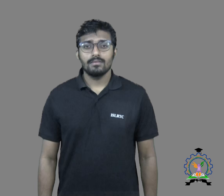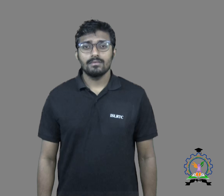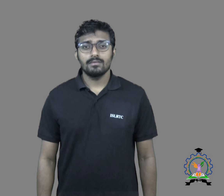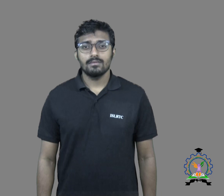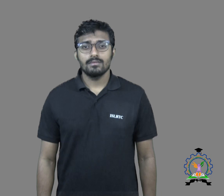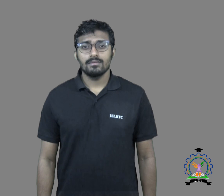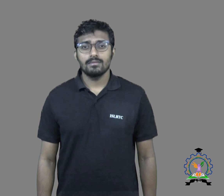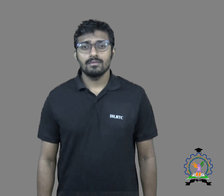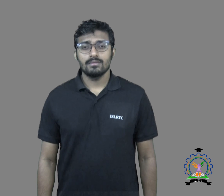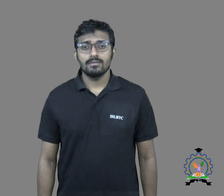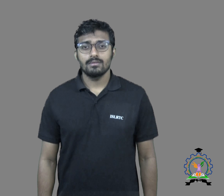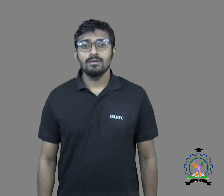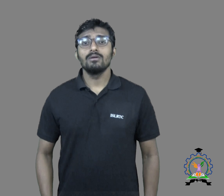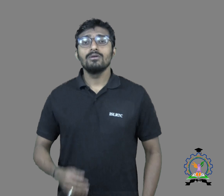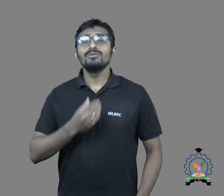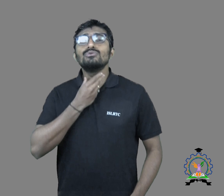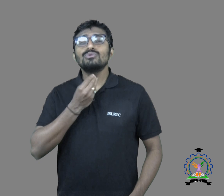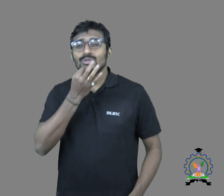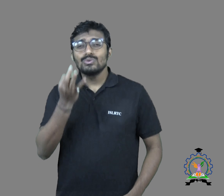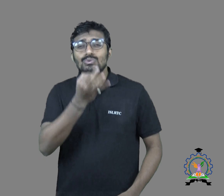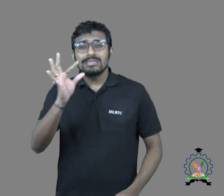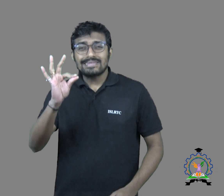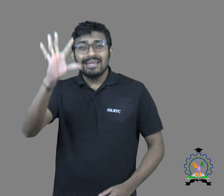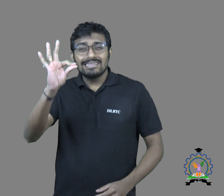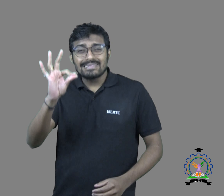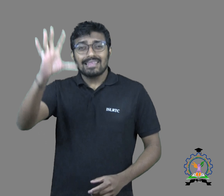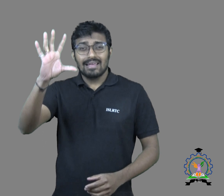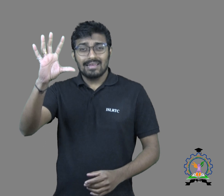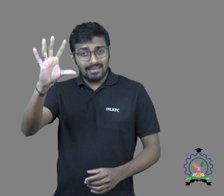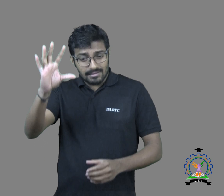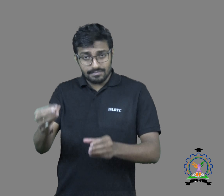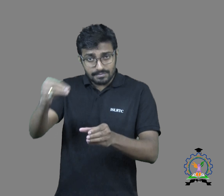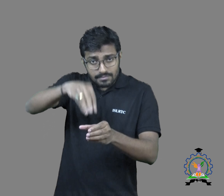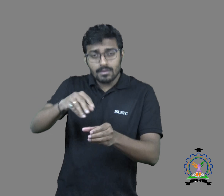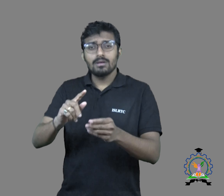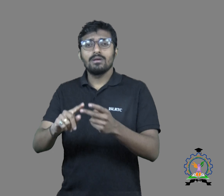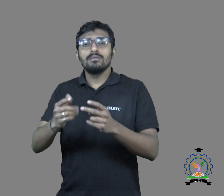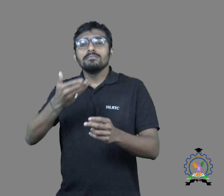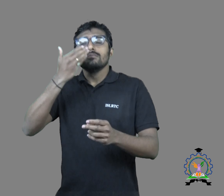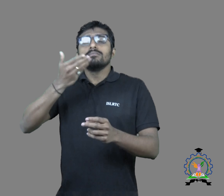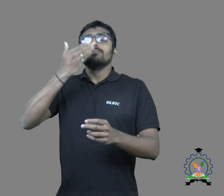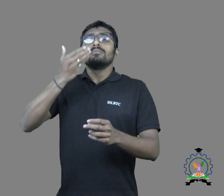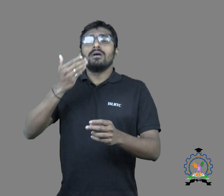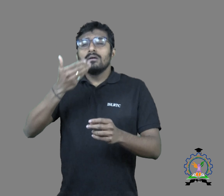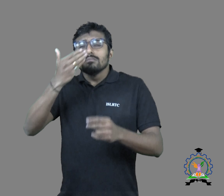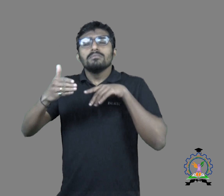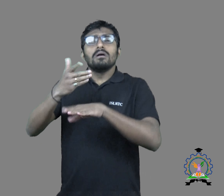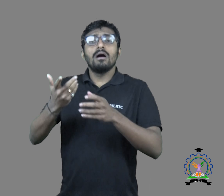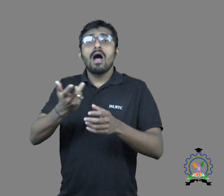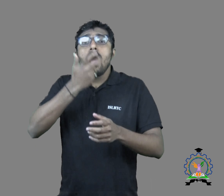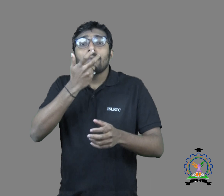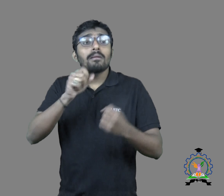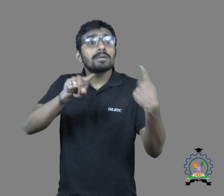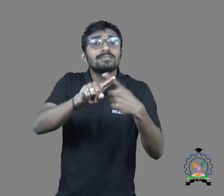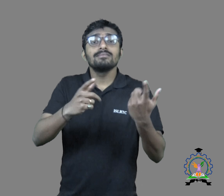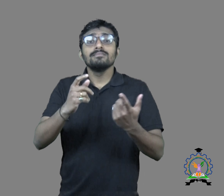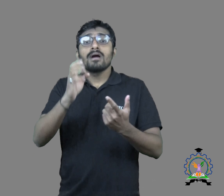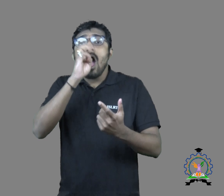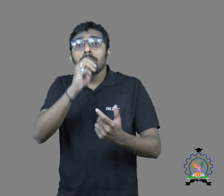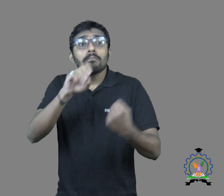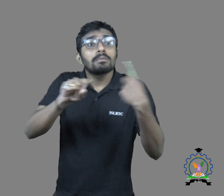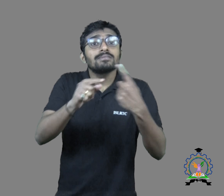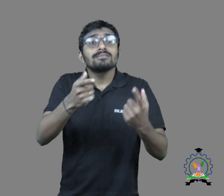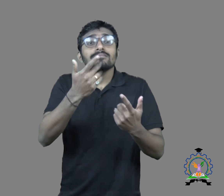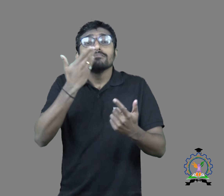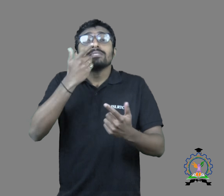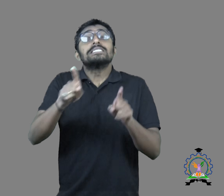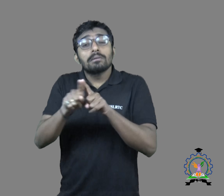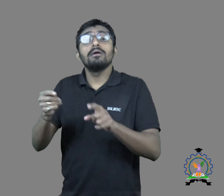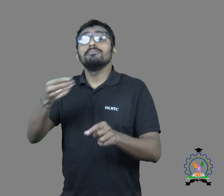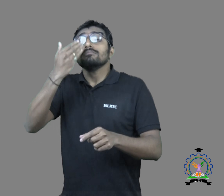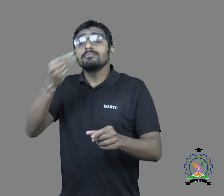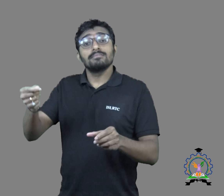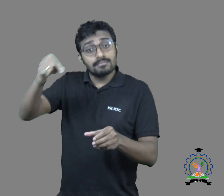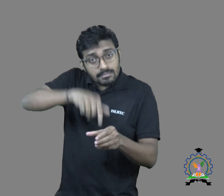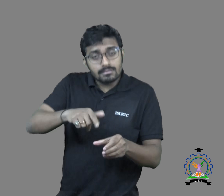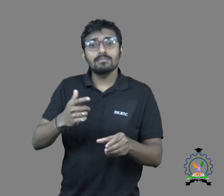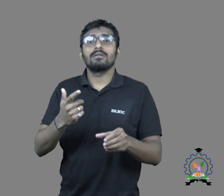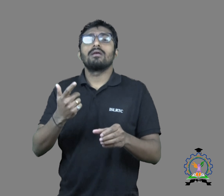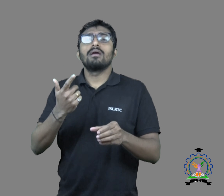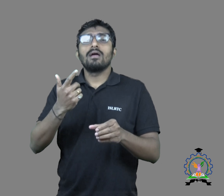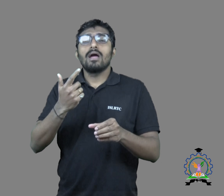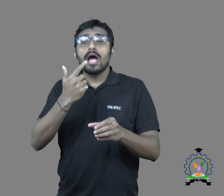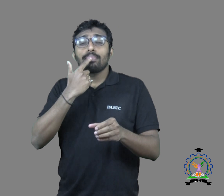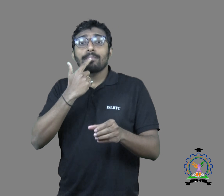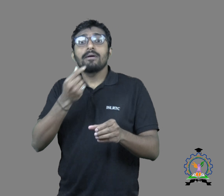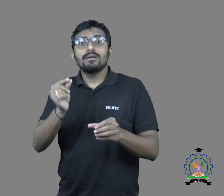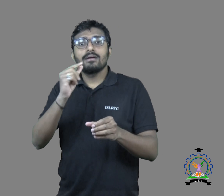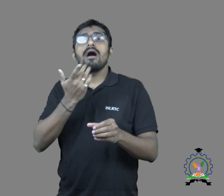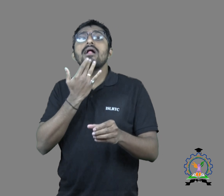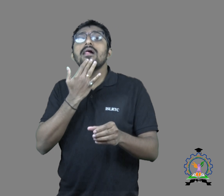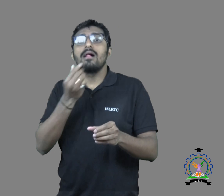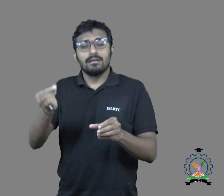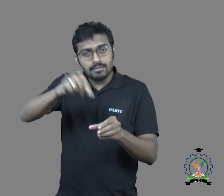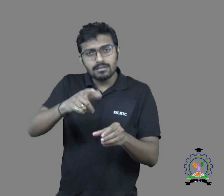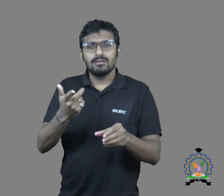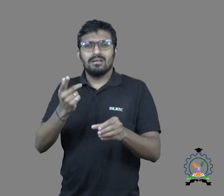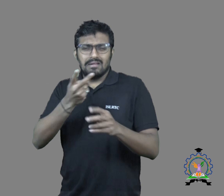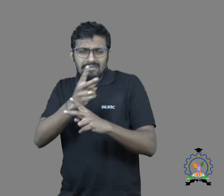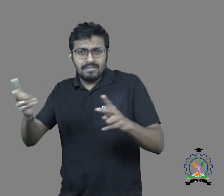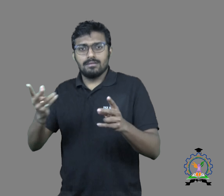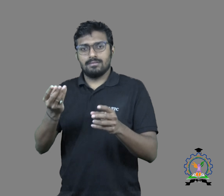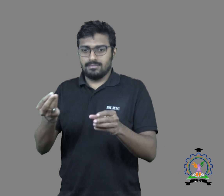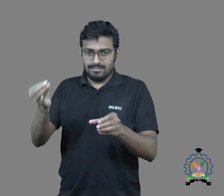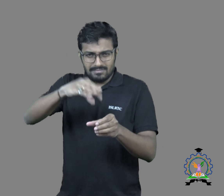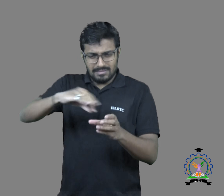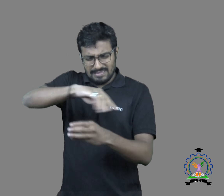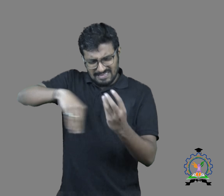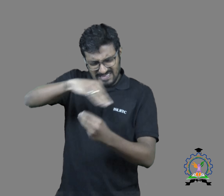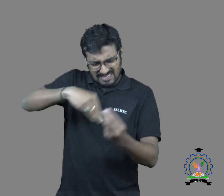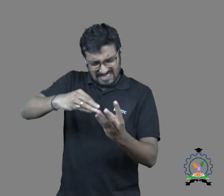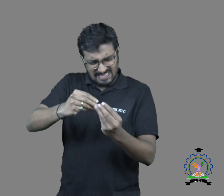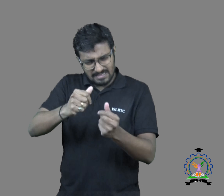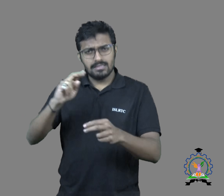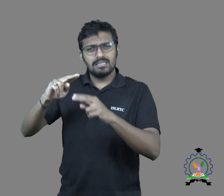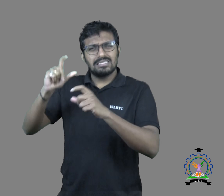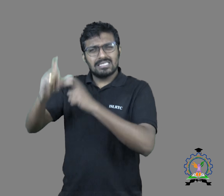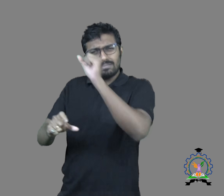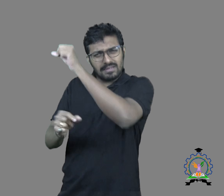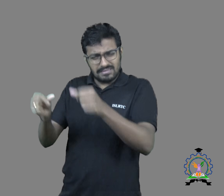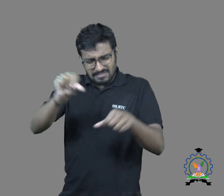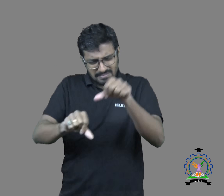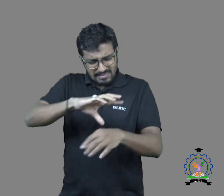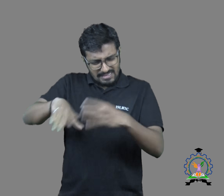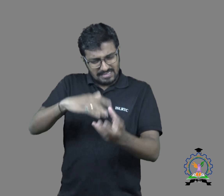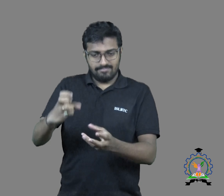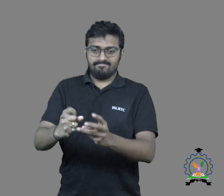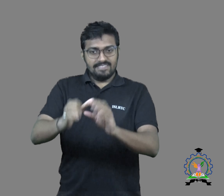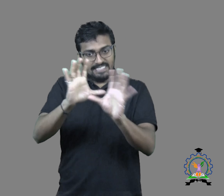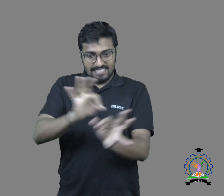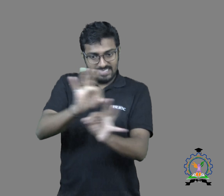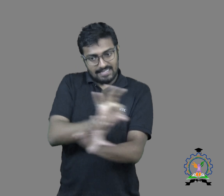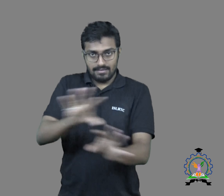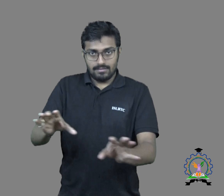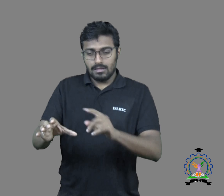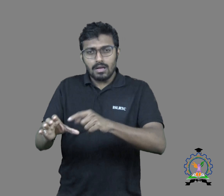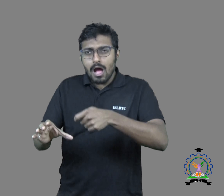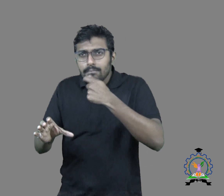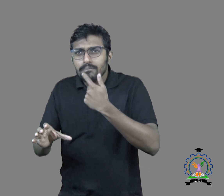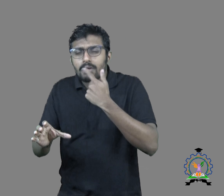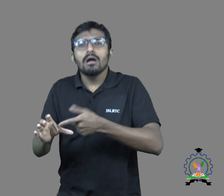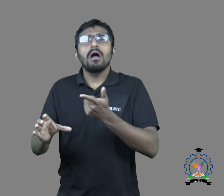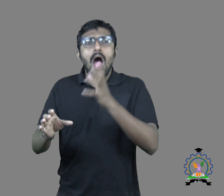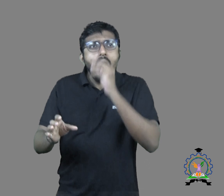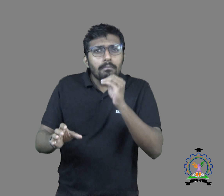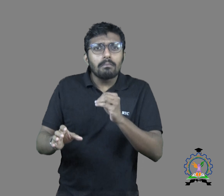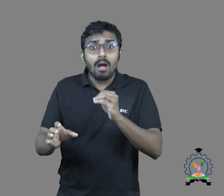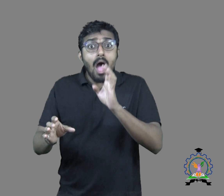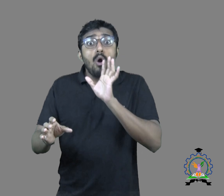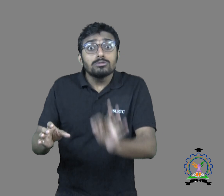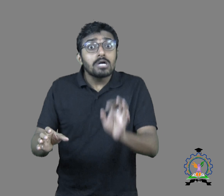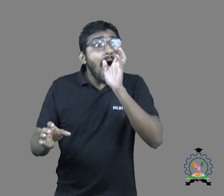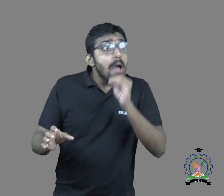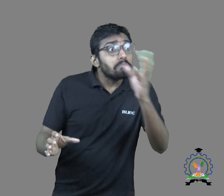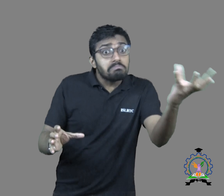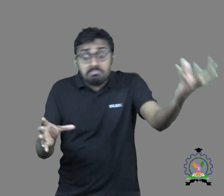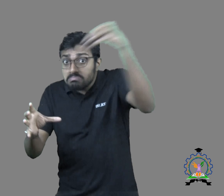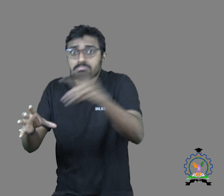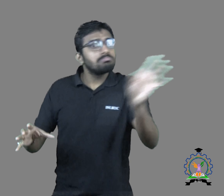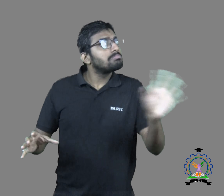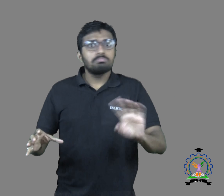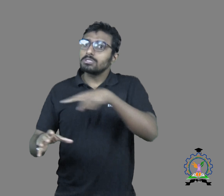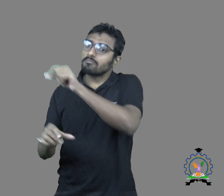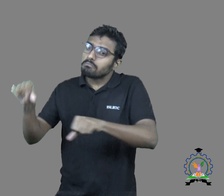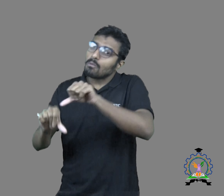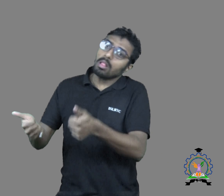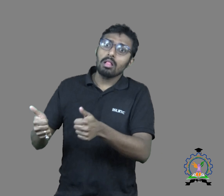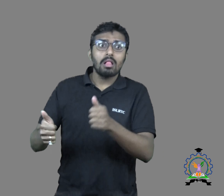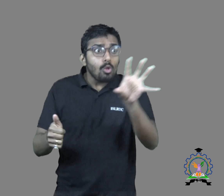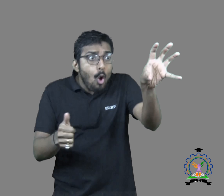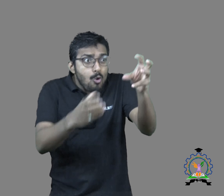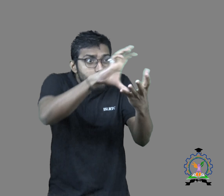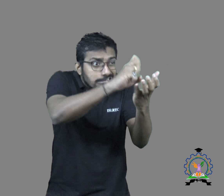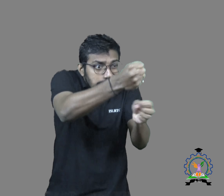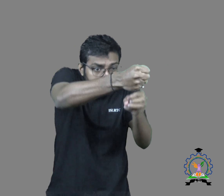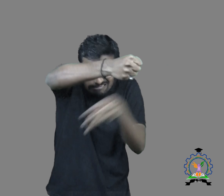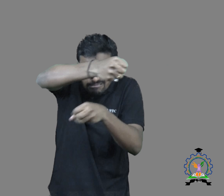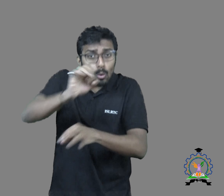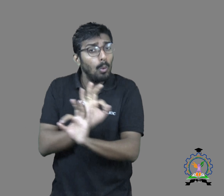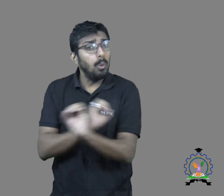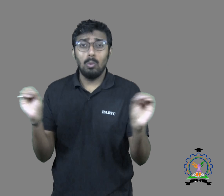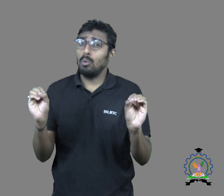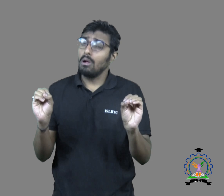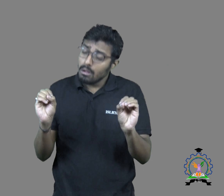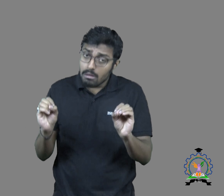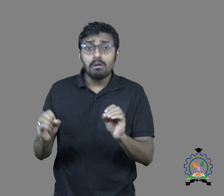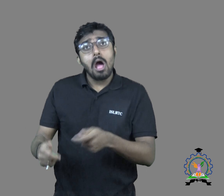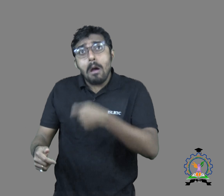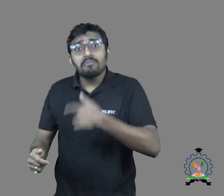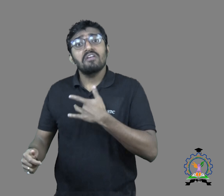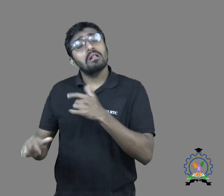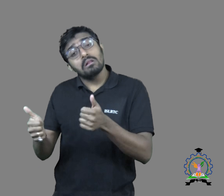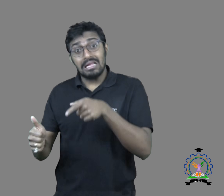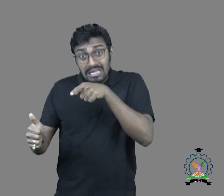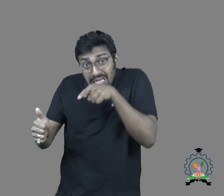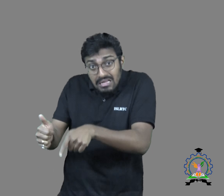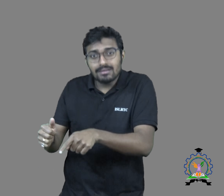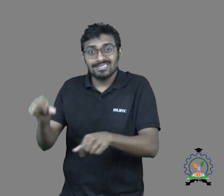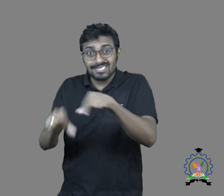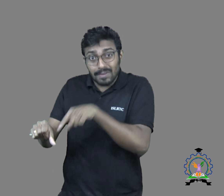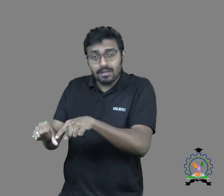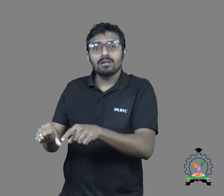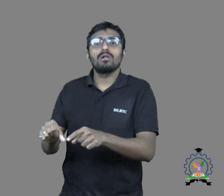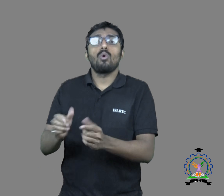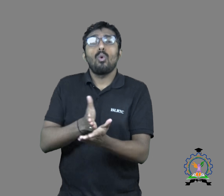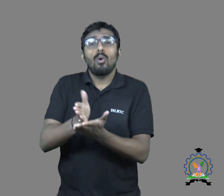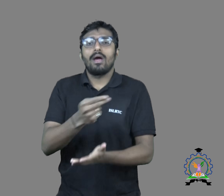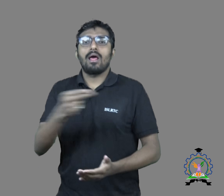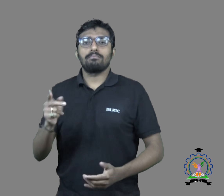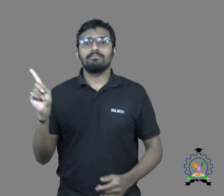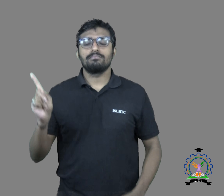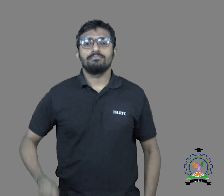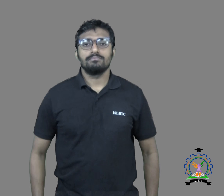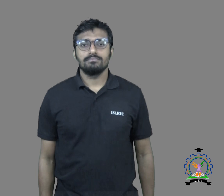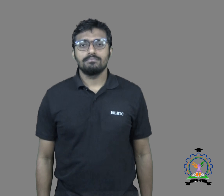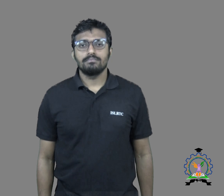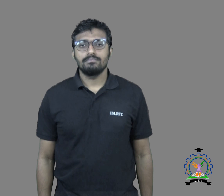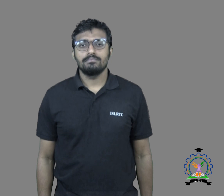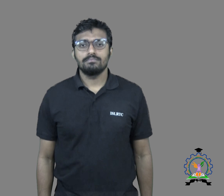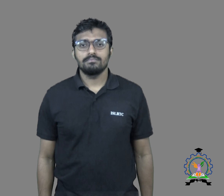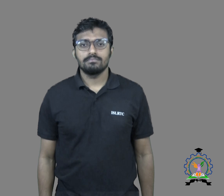Flavoured Syrup